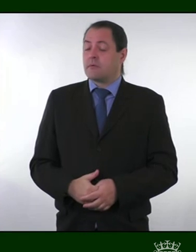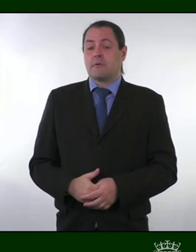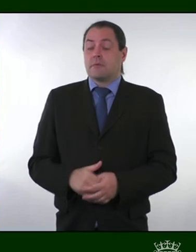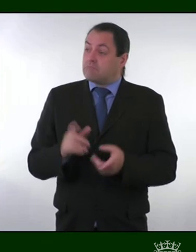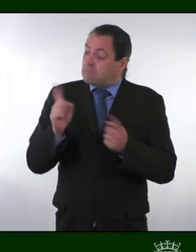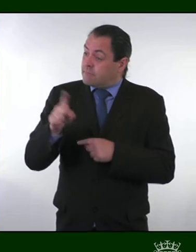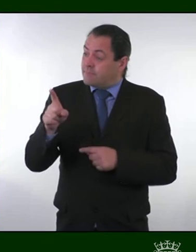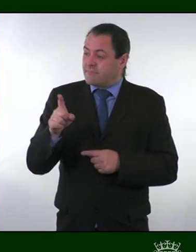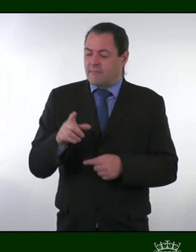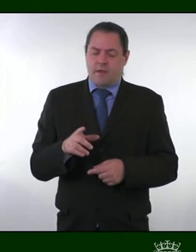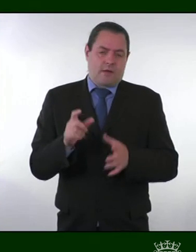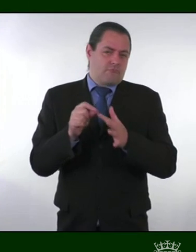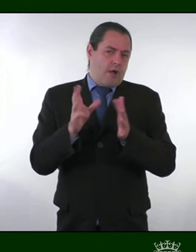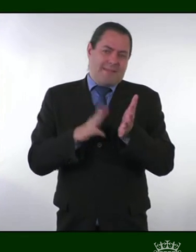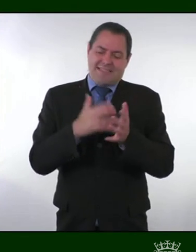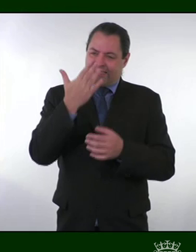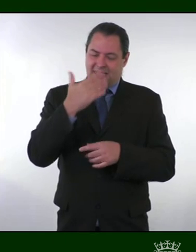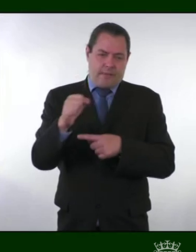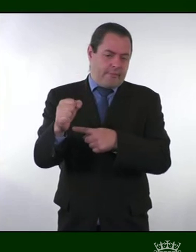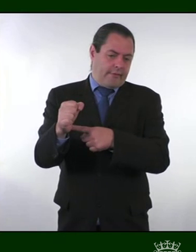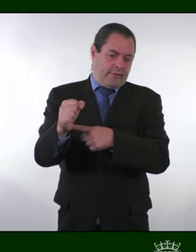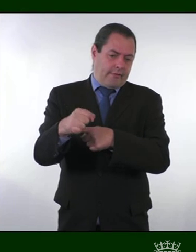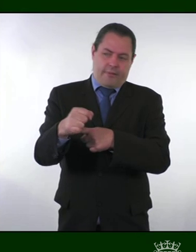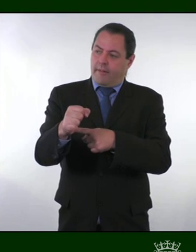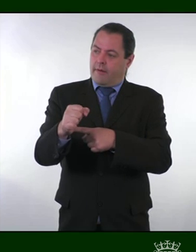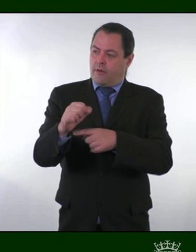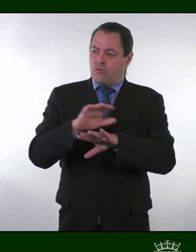The Prime Minister is just tin-eared and making it up as he goes along.